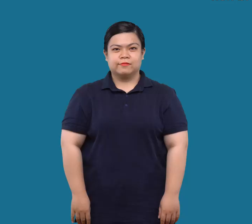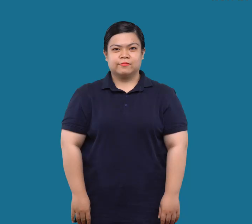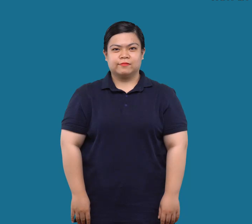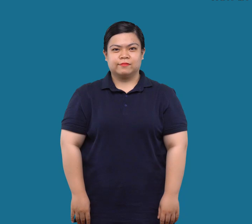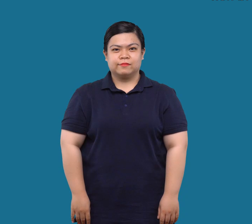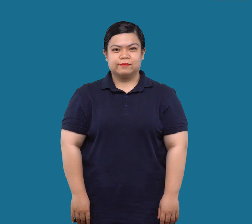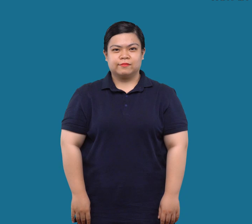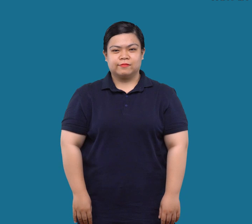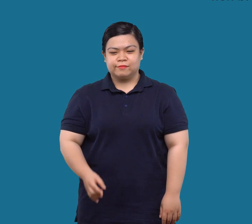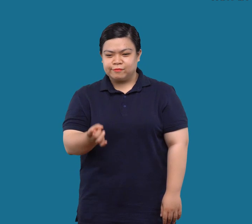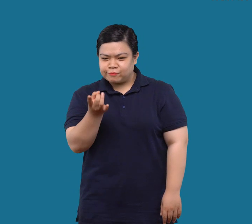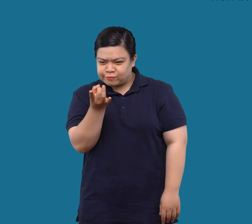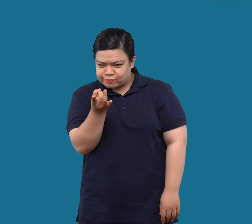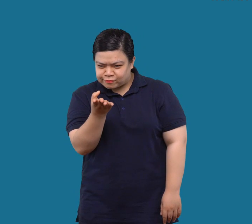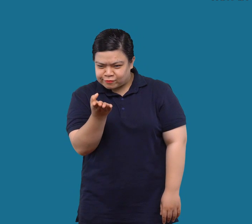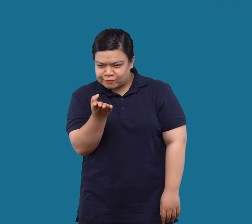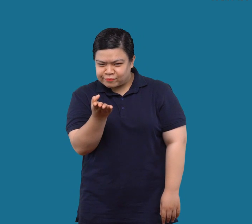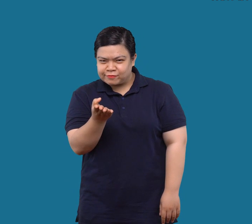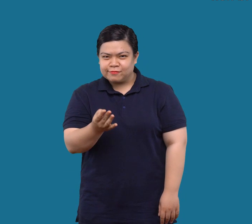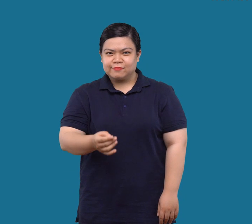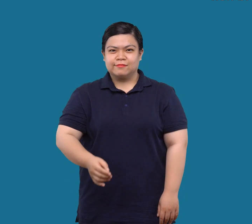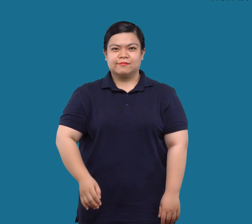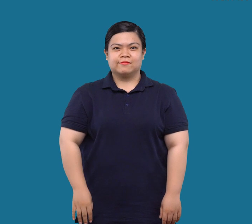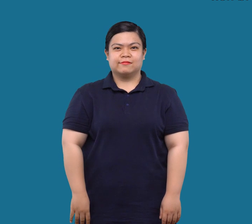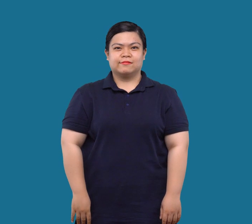hòn bi (giống viên bi)